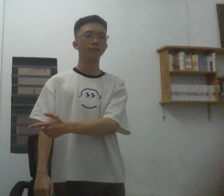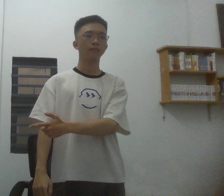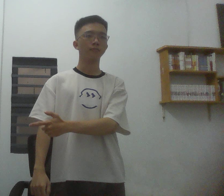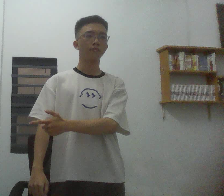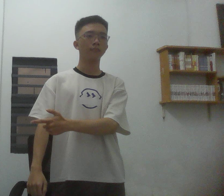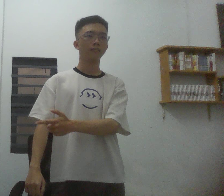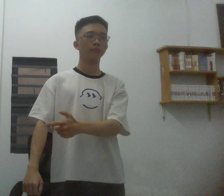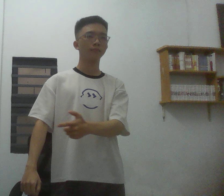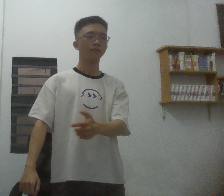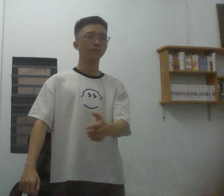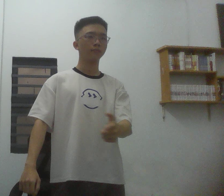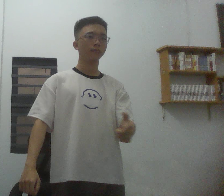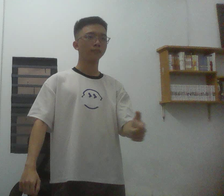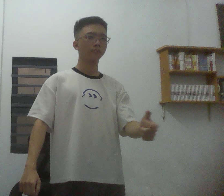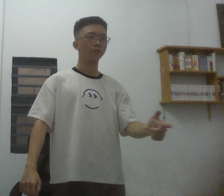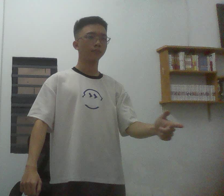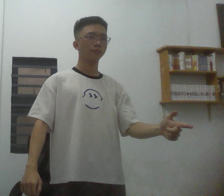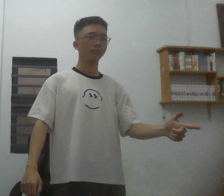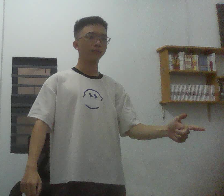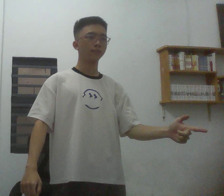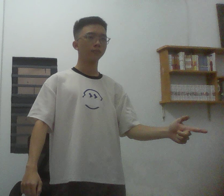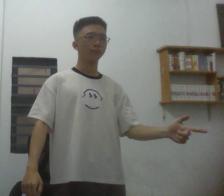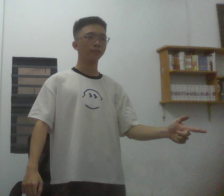cac ban